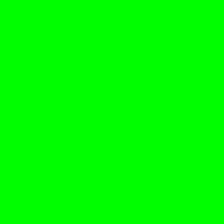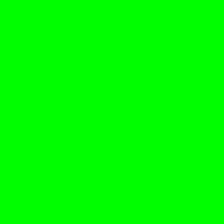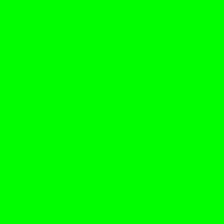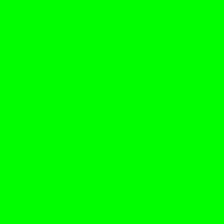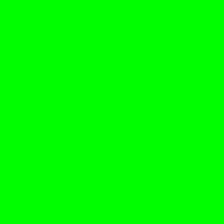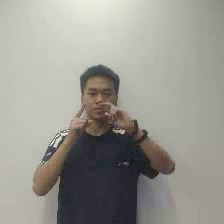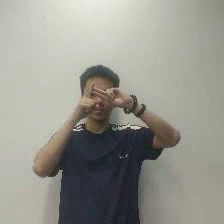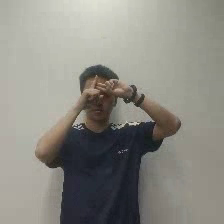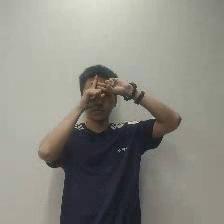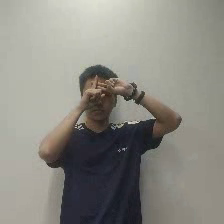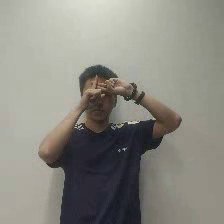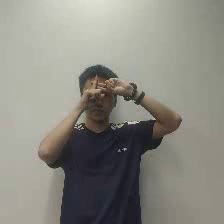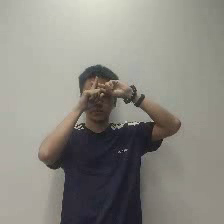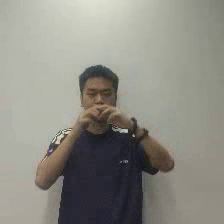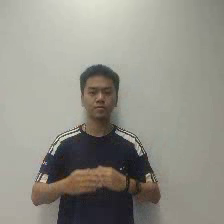Bệnh viện